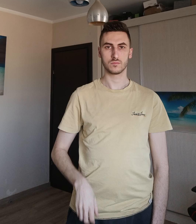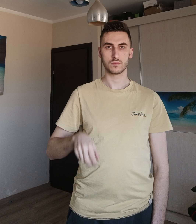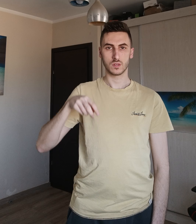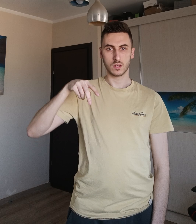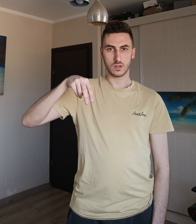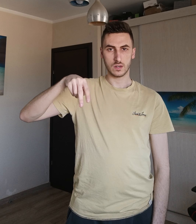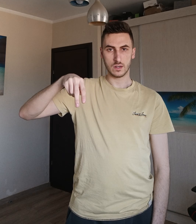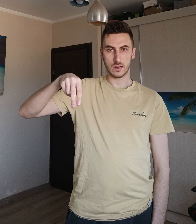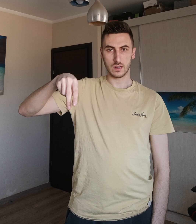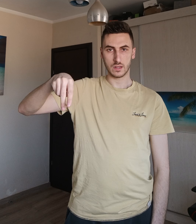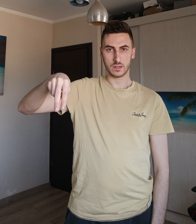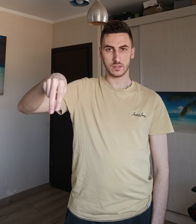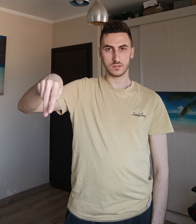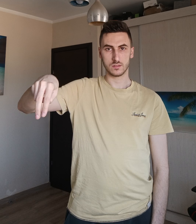ללכת